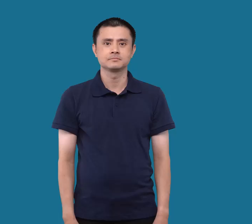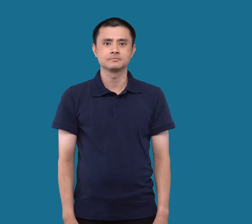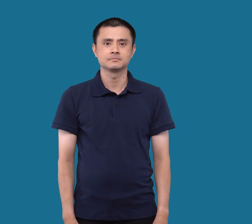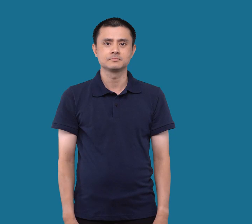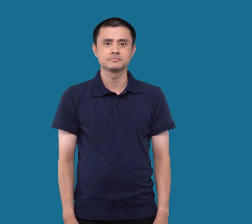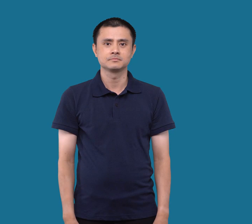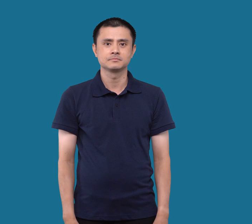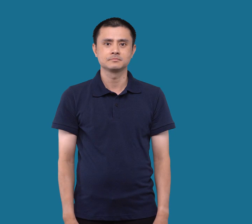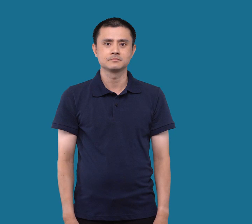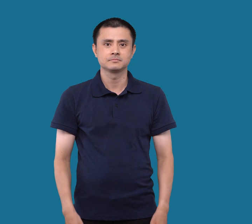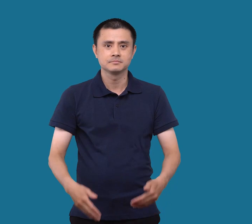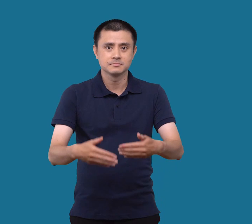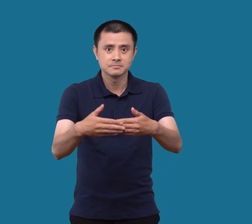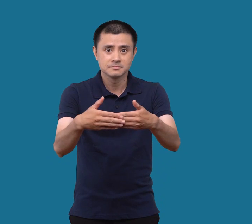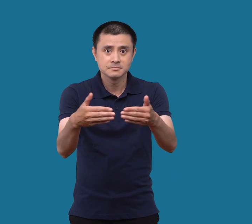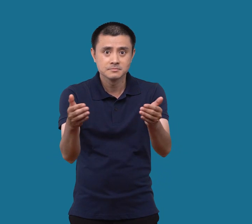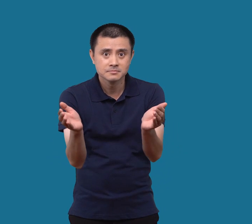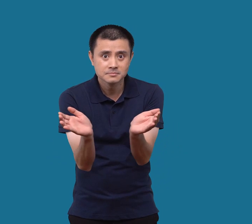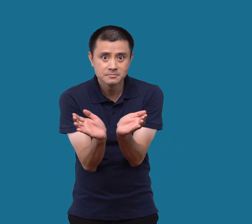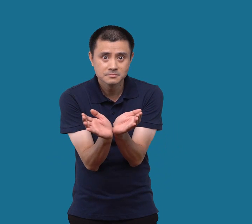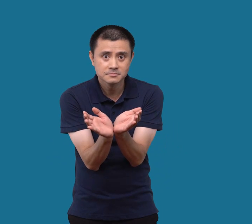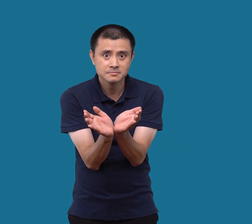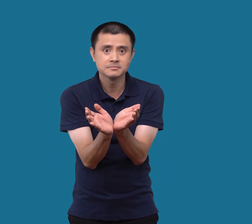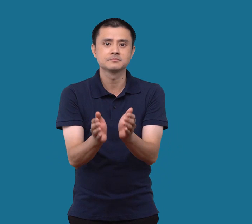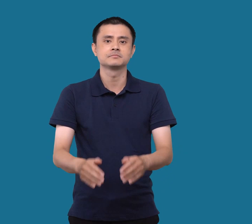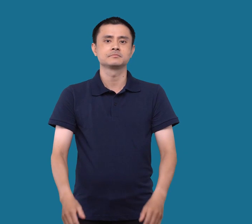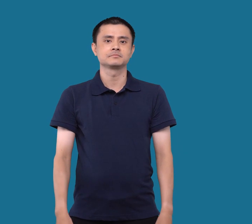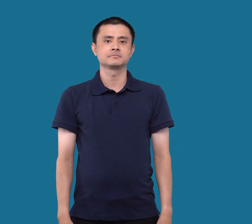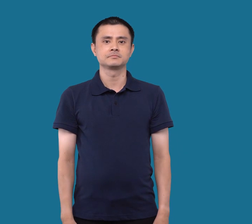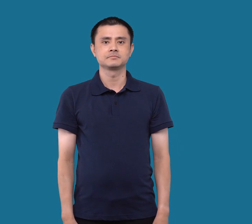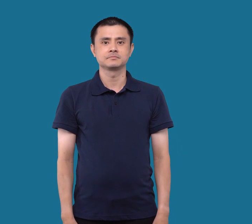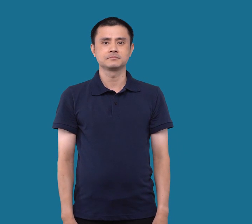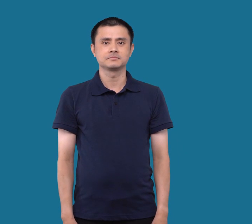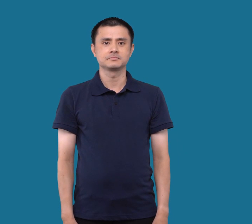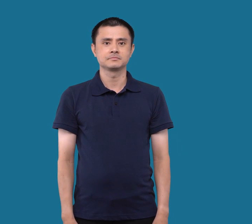ao chuôm